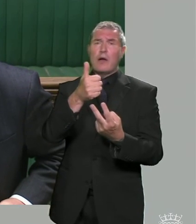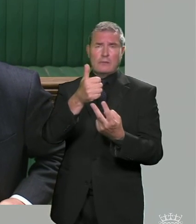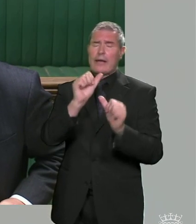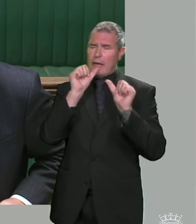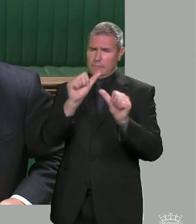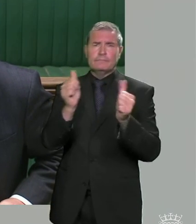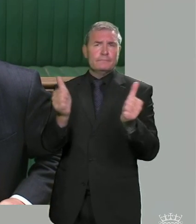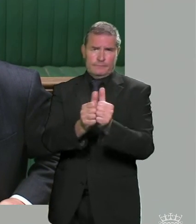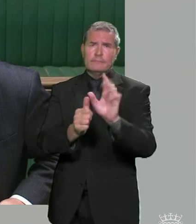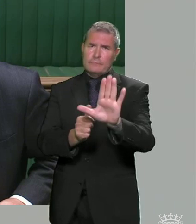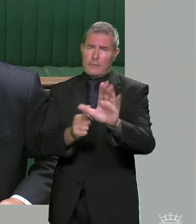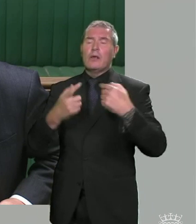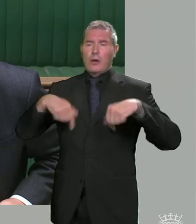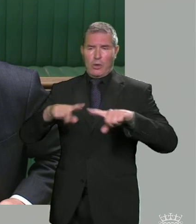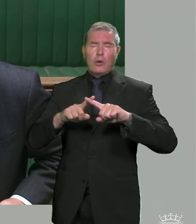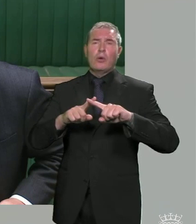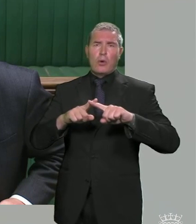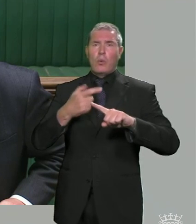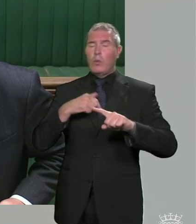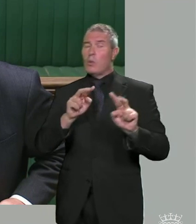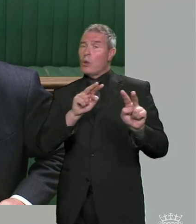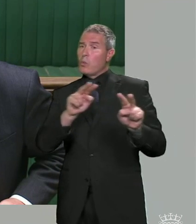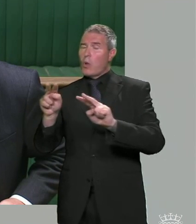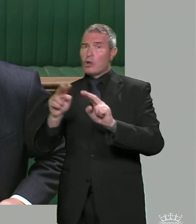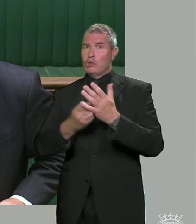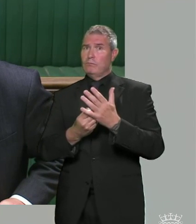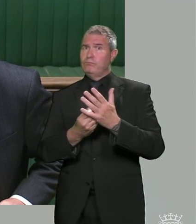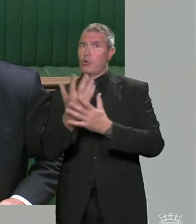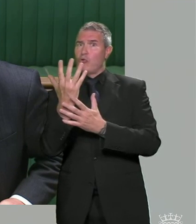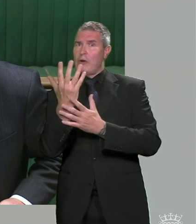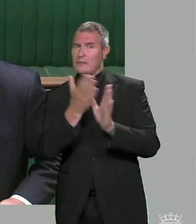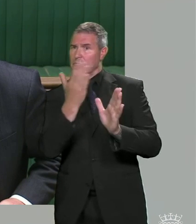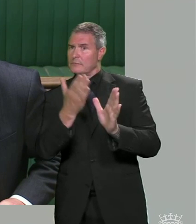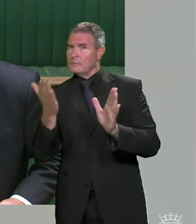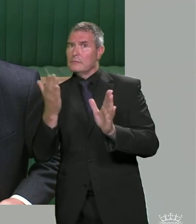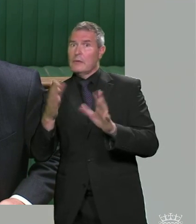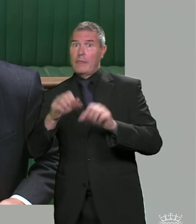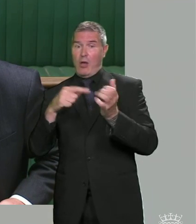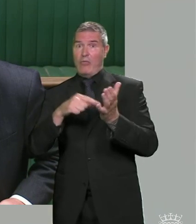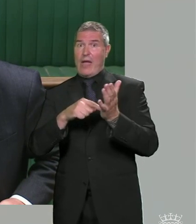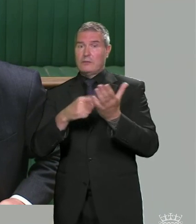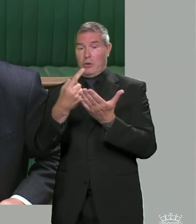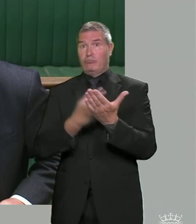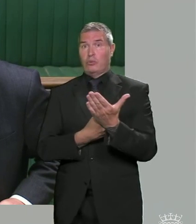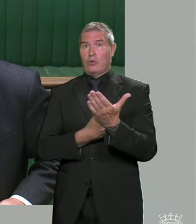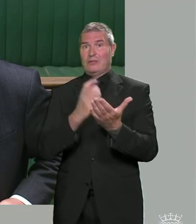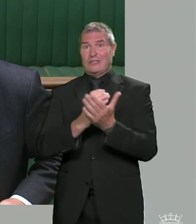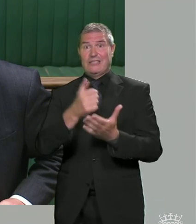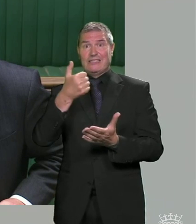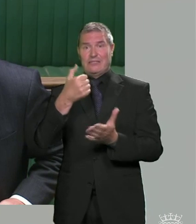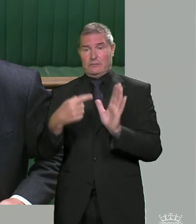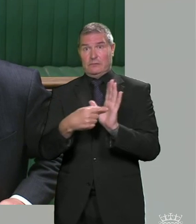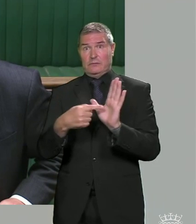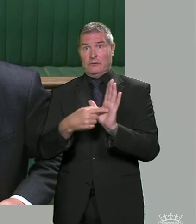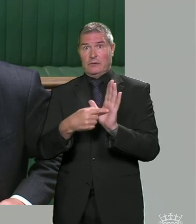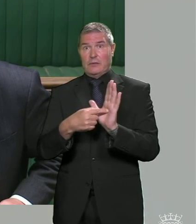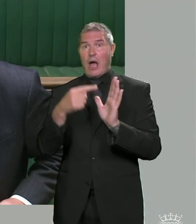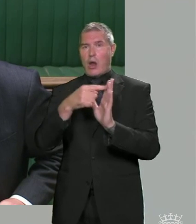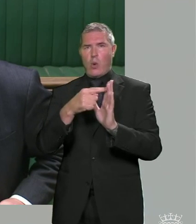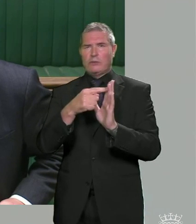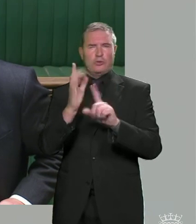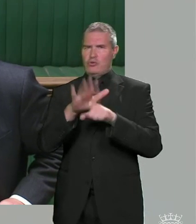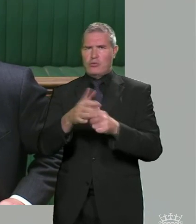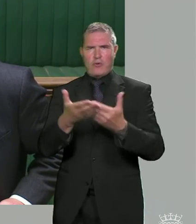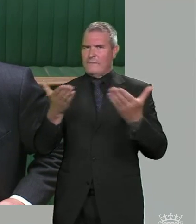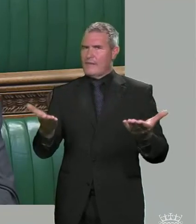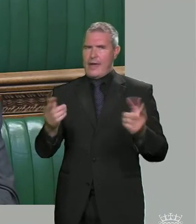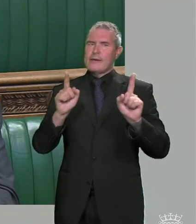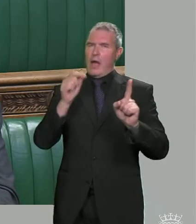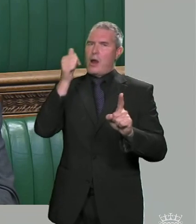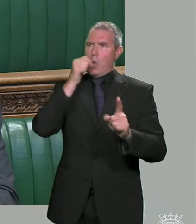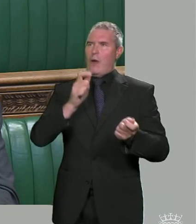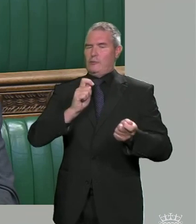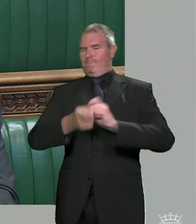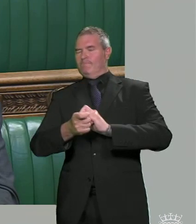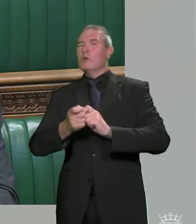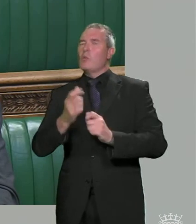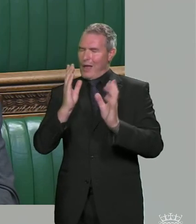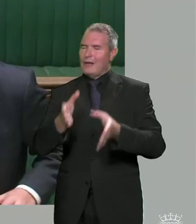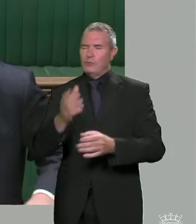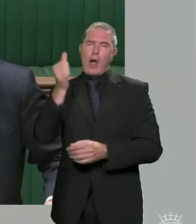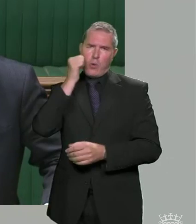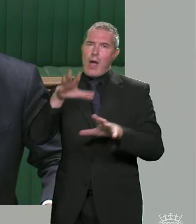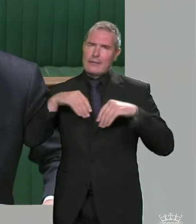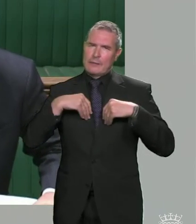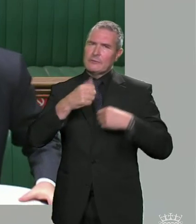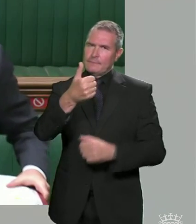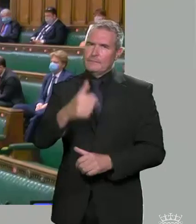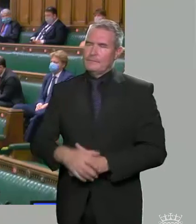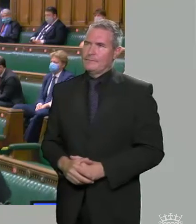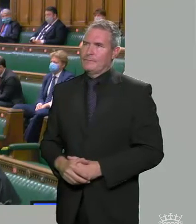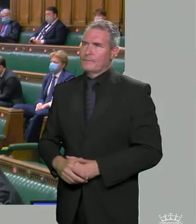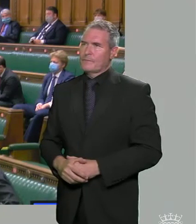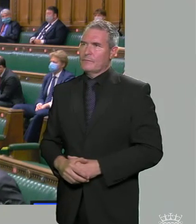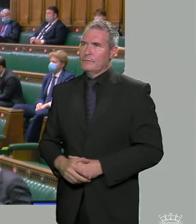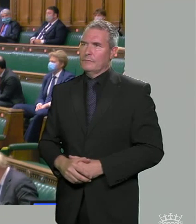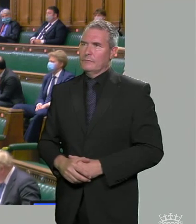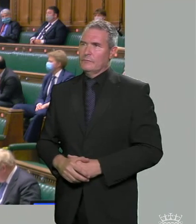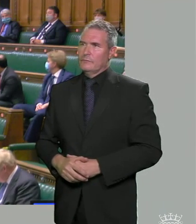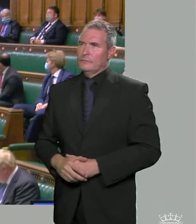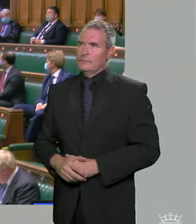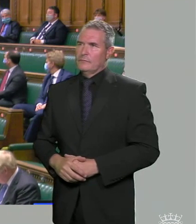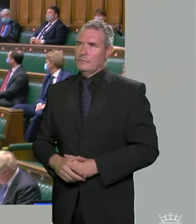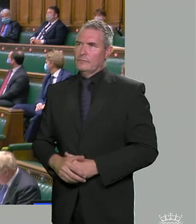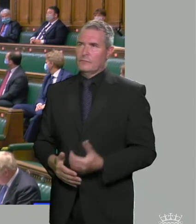I can say that unless we see progress on the implementation of the protocol, which I think is currently totally disproportionate, then we will have to take the necessary steps to do exactly what the right honourable Gentleman says.